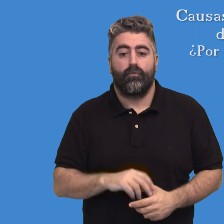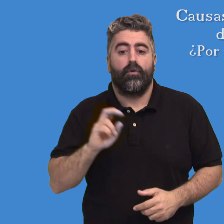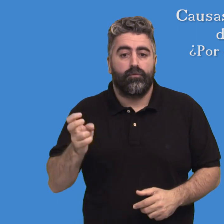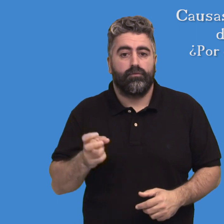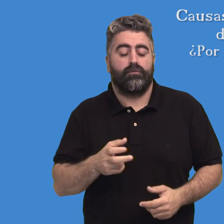otro